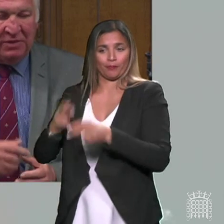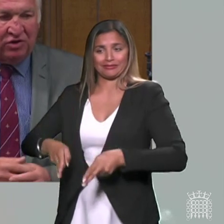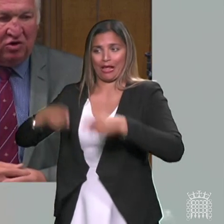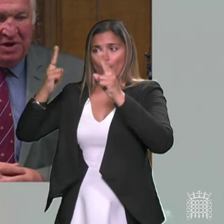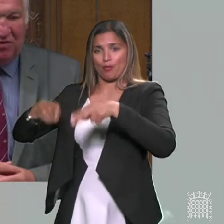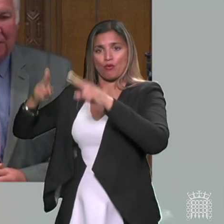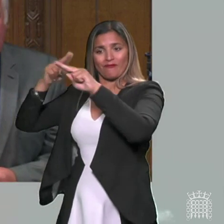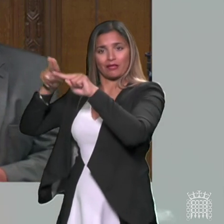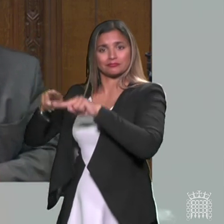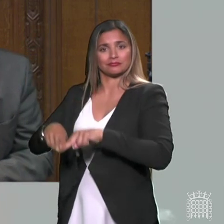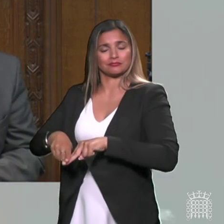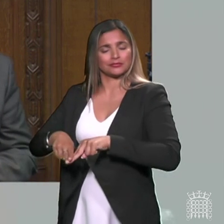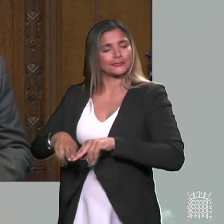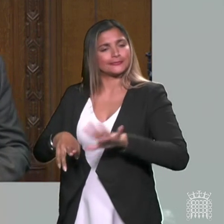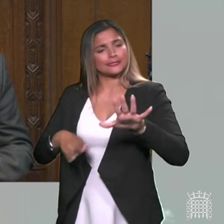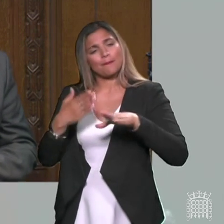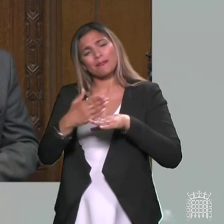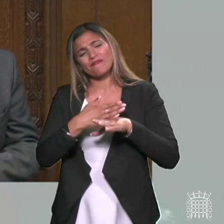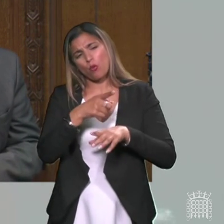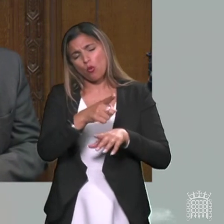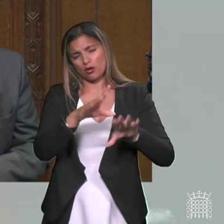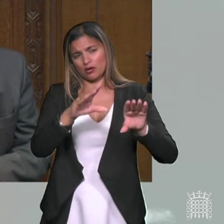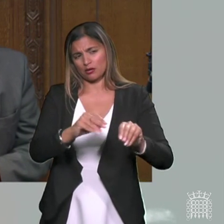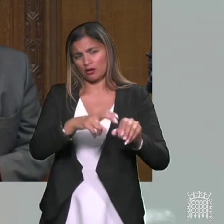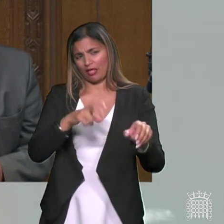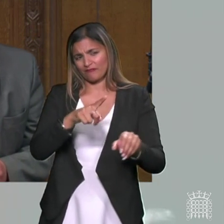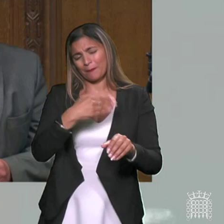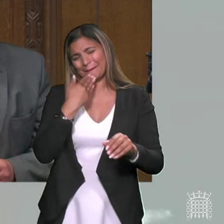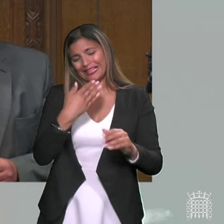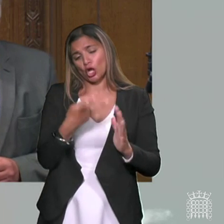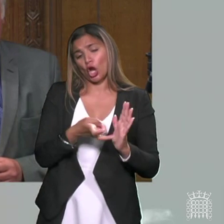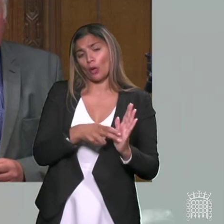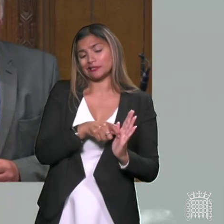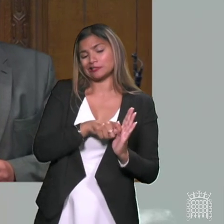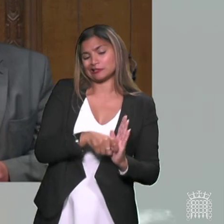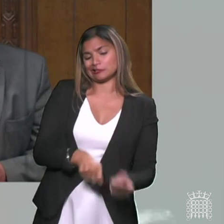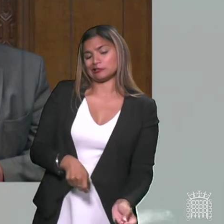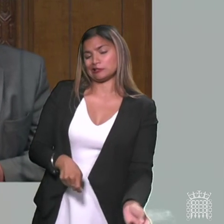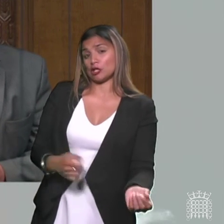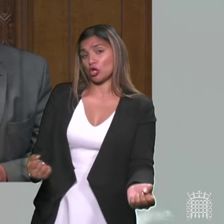Can the Prime Minister do me a great favour before he leaves? Can he put a little note in the drawer of No.